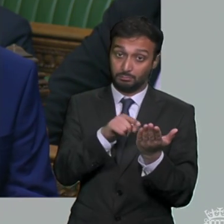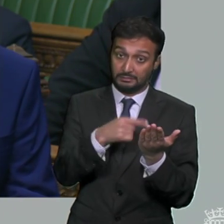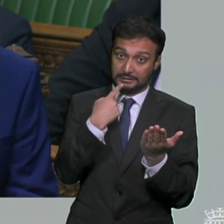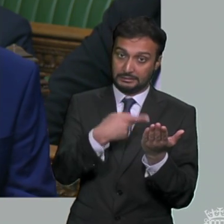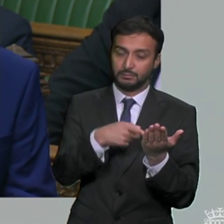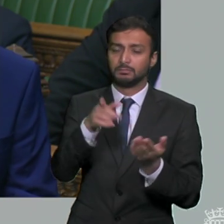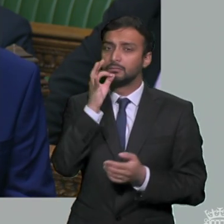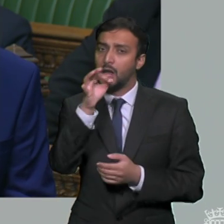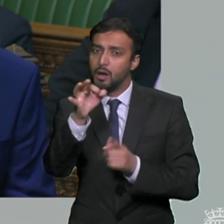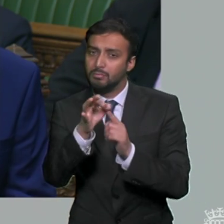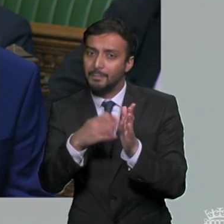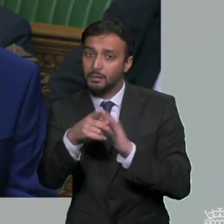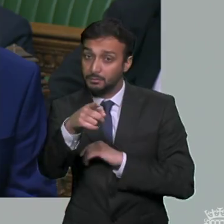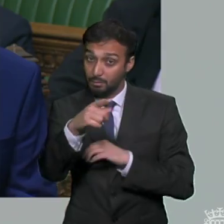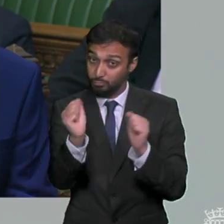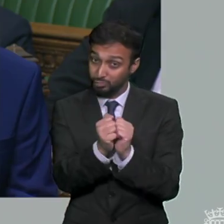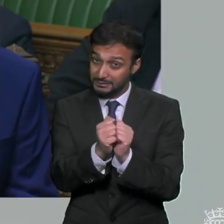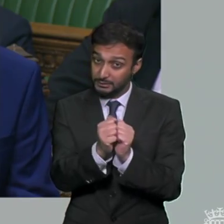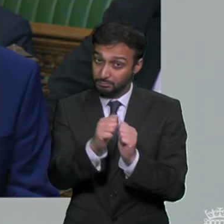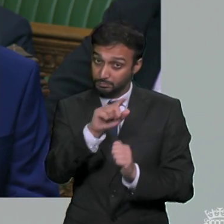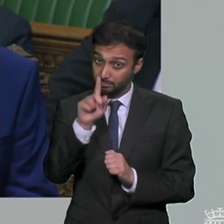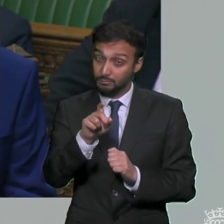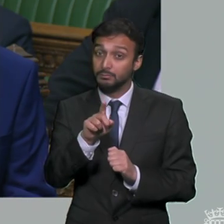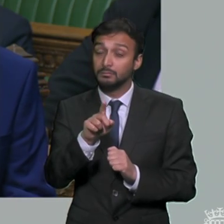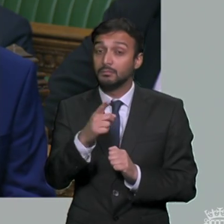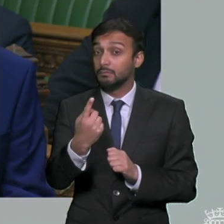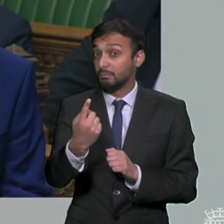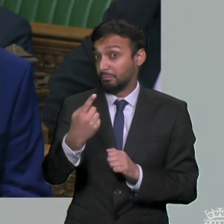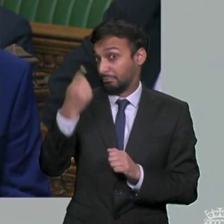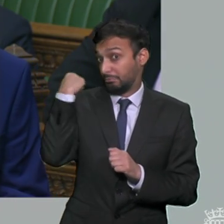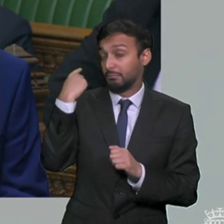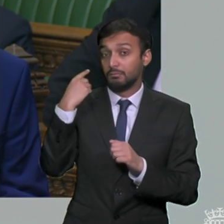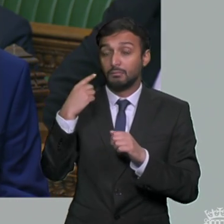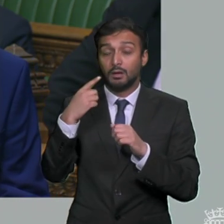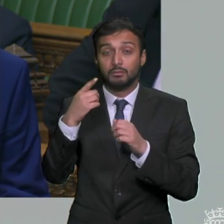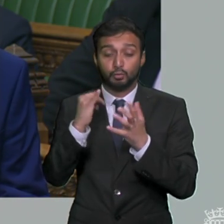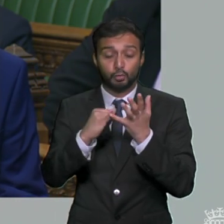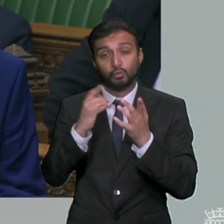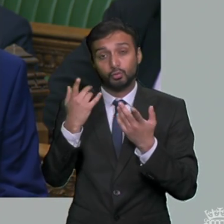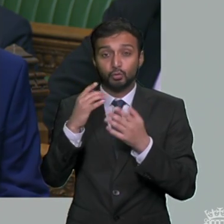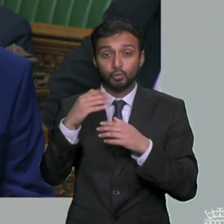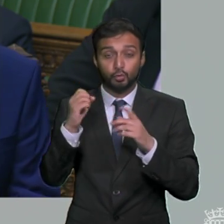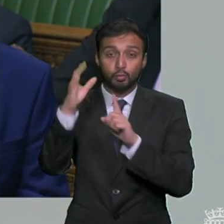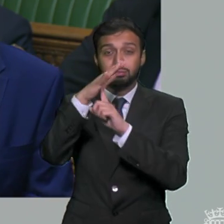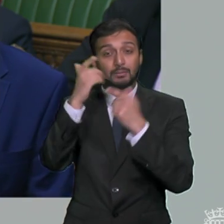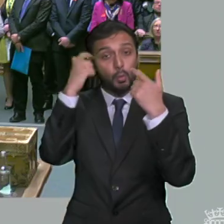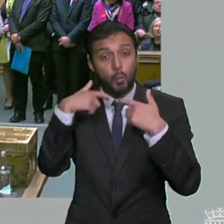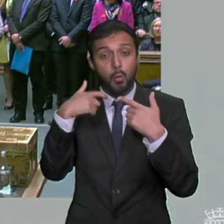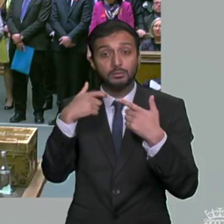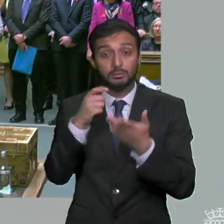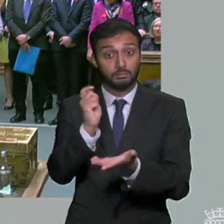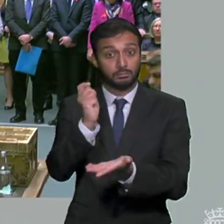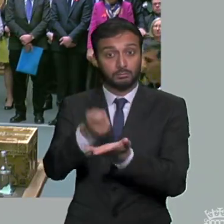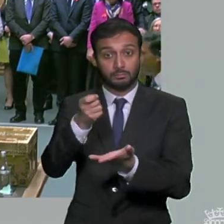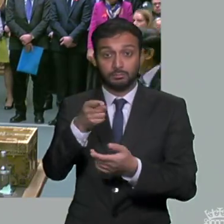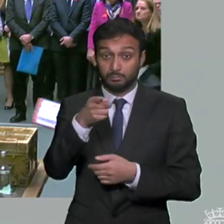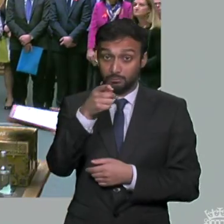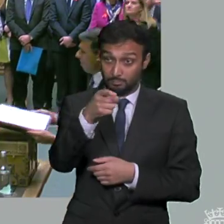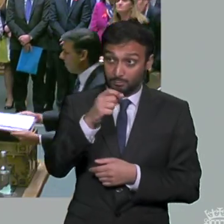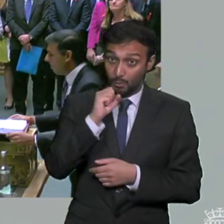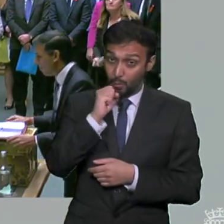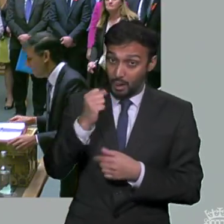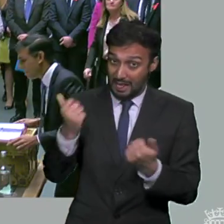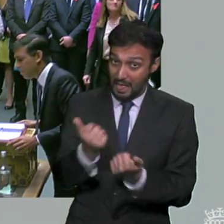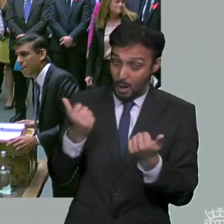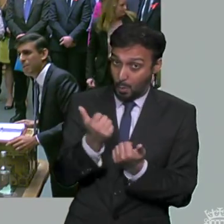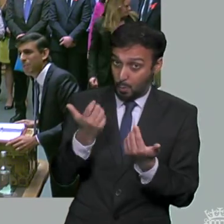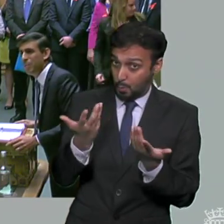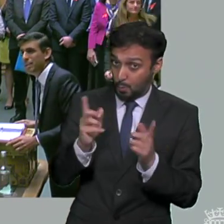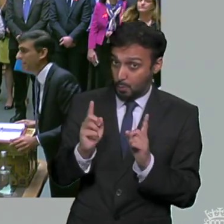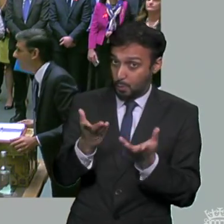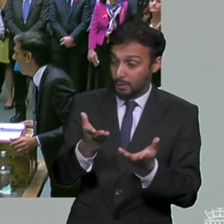If he does, in the light of last week’s Supreme Court judgment, will he bring forward legislation to allow that choice to be exercised?